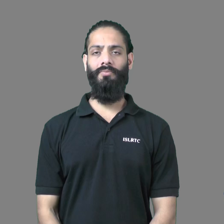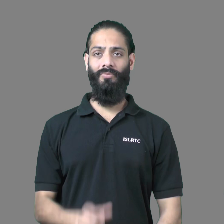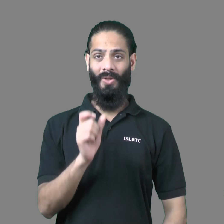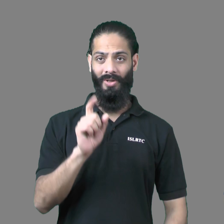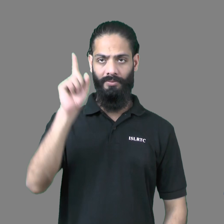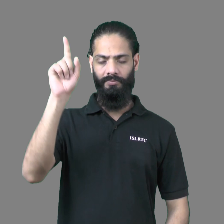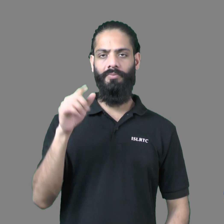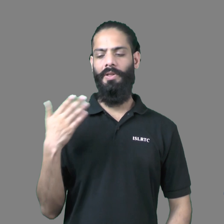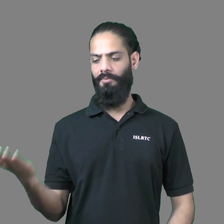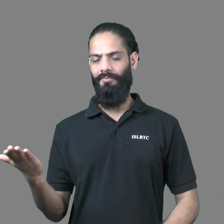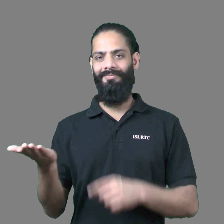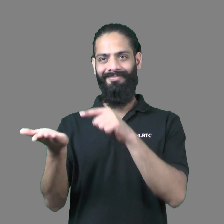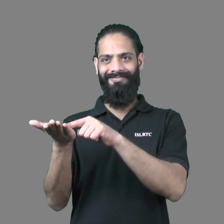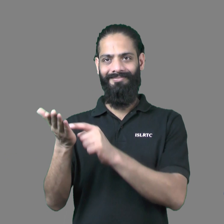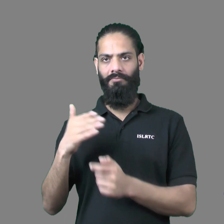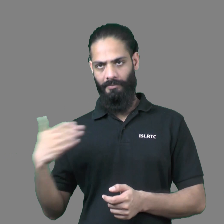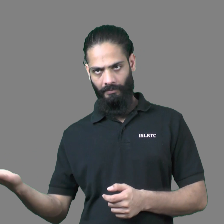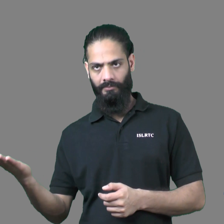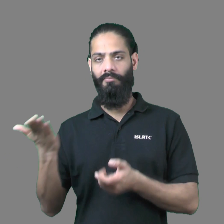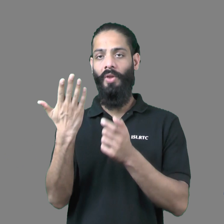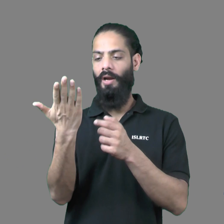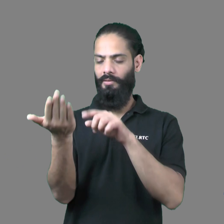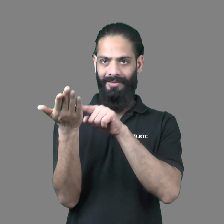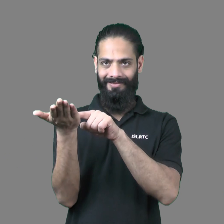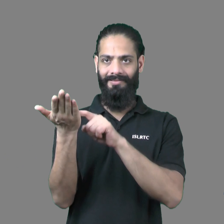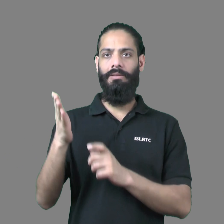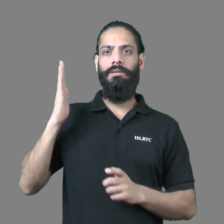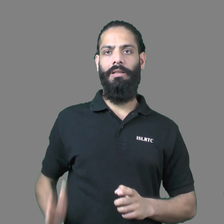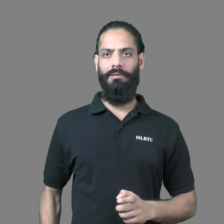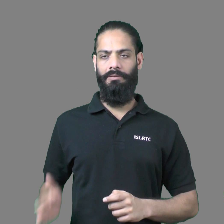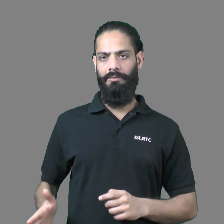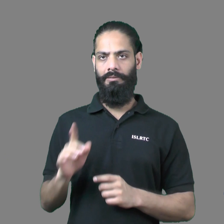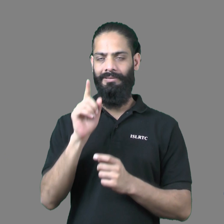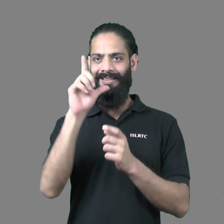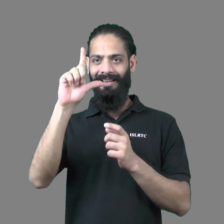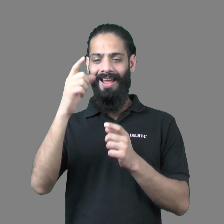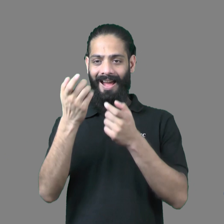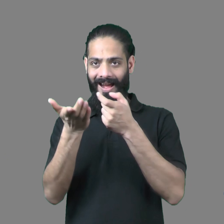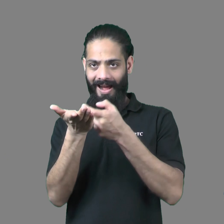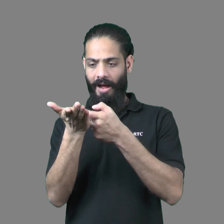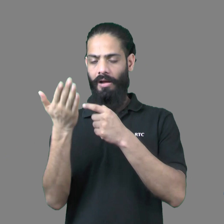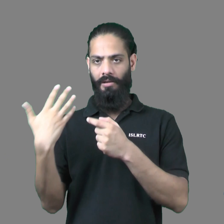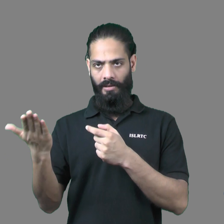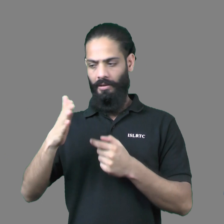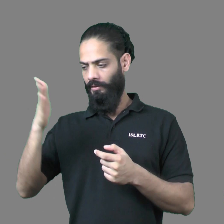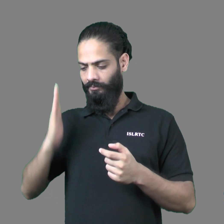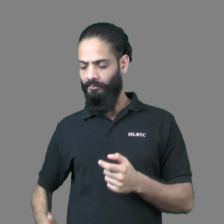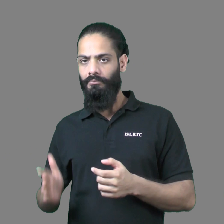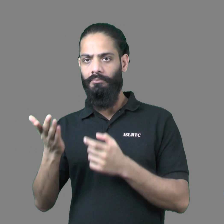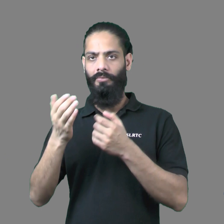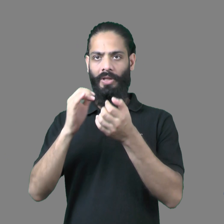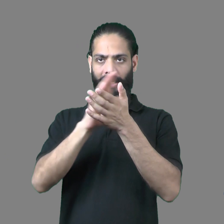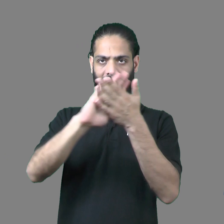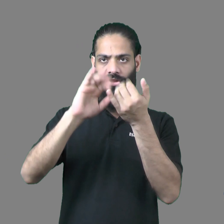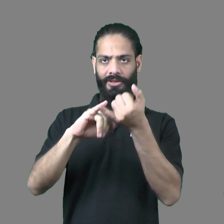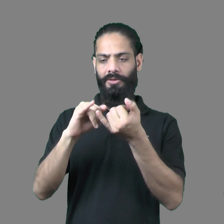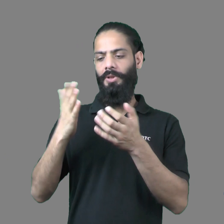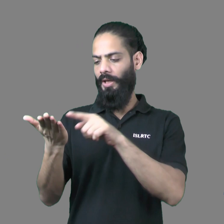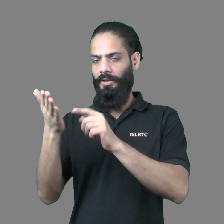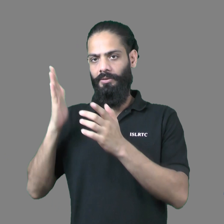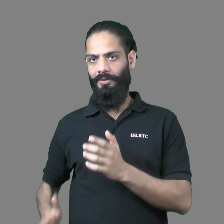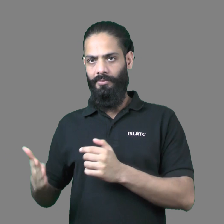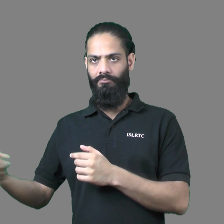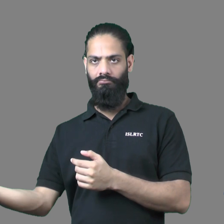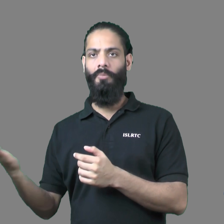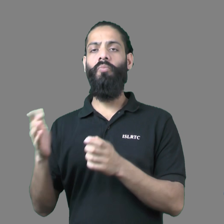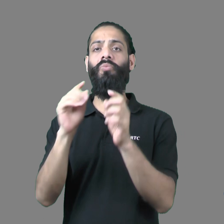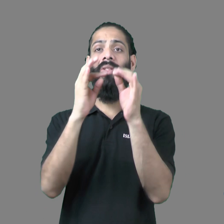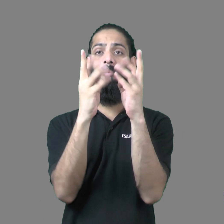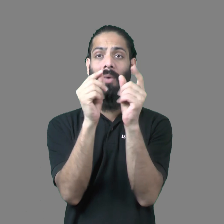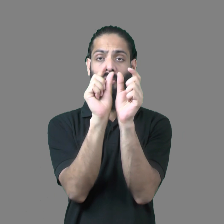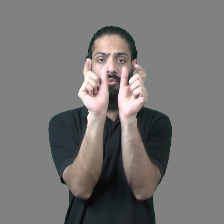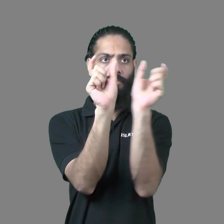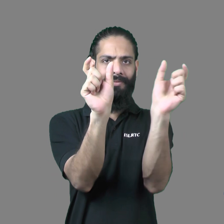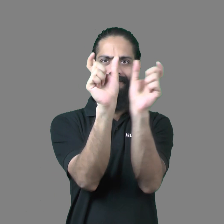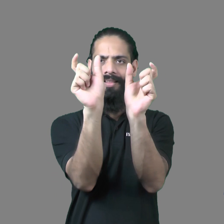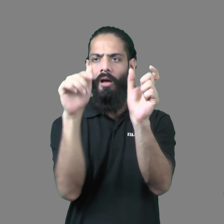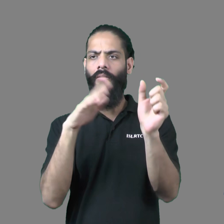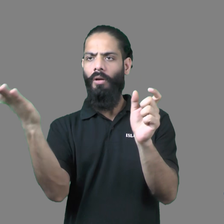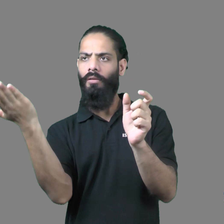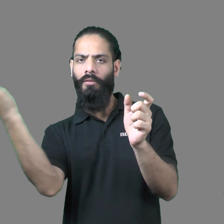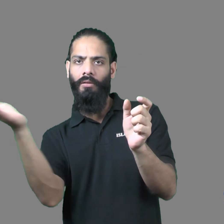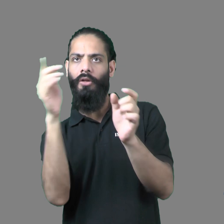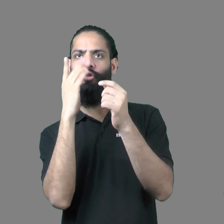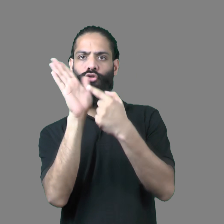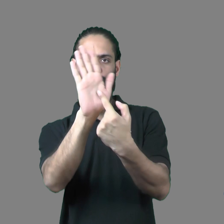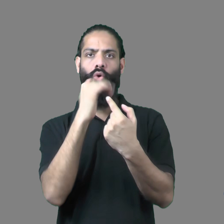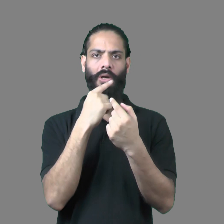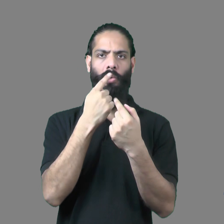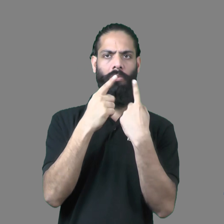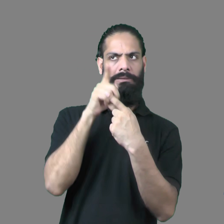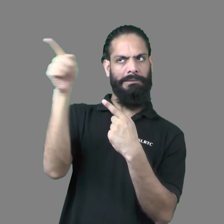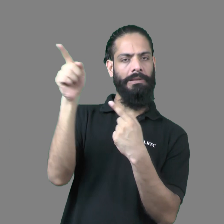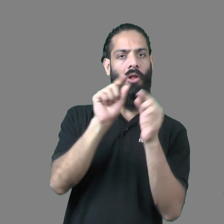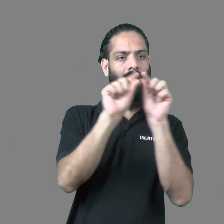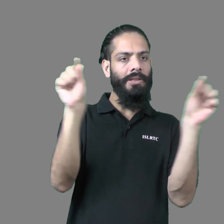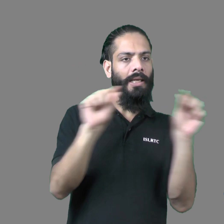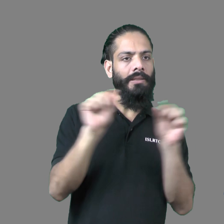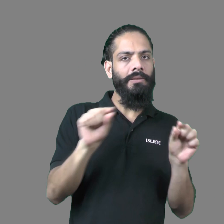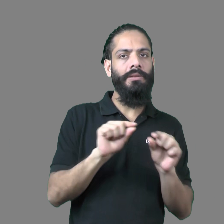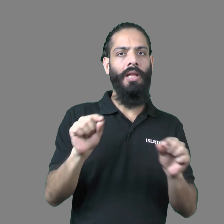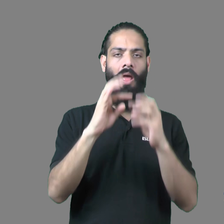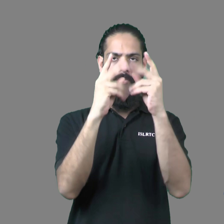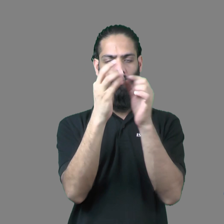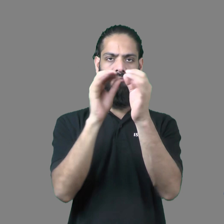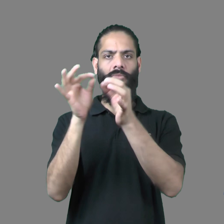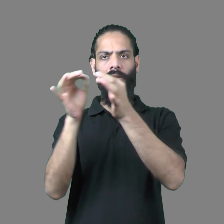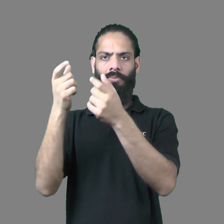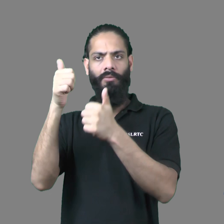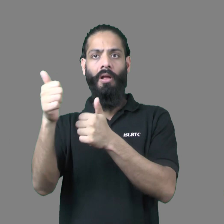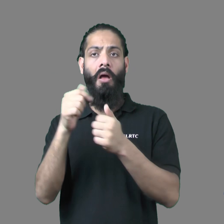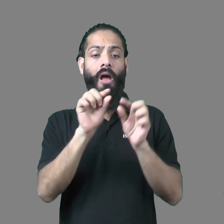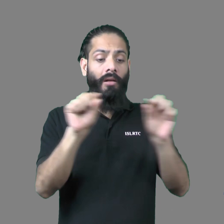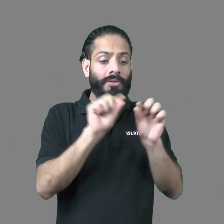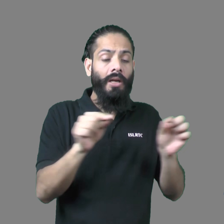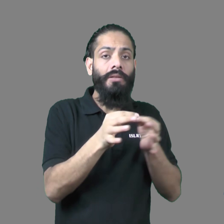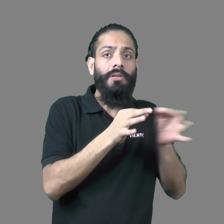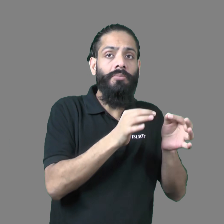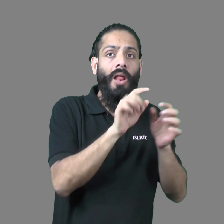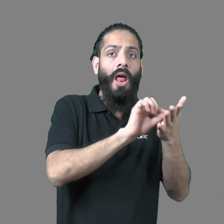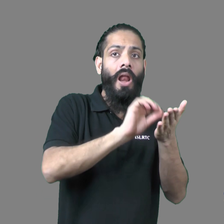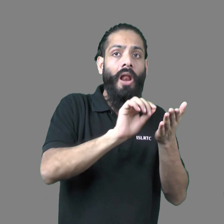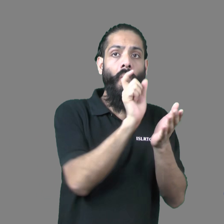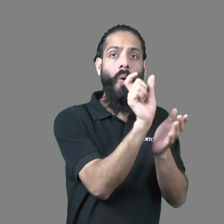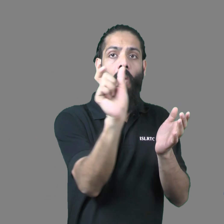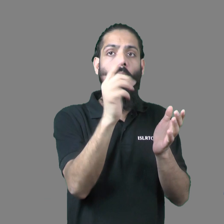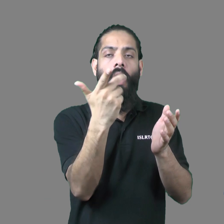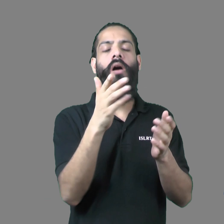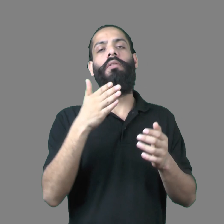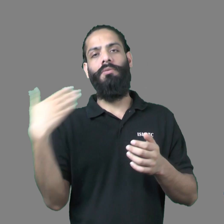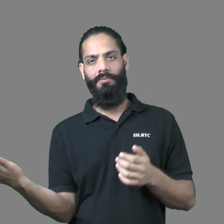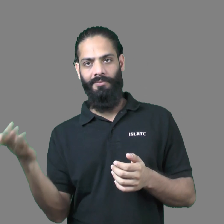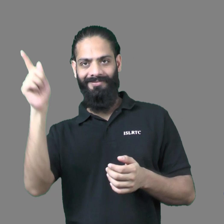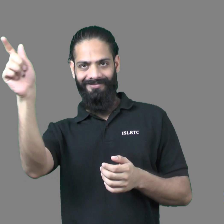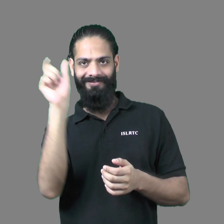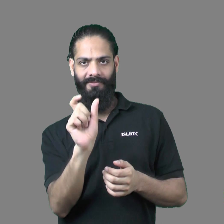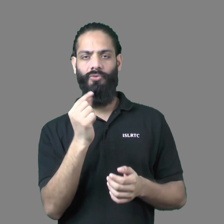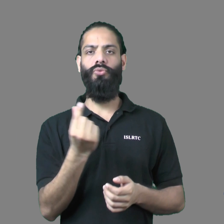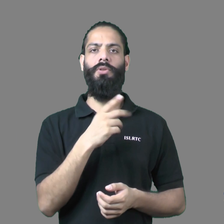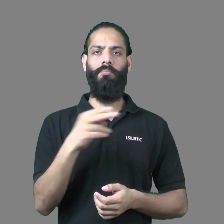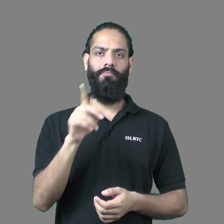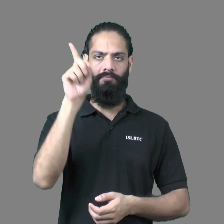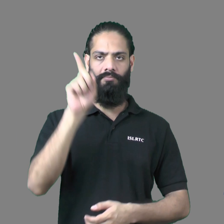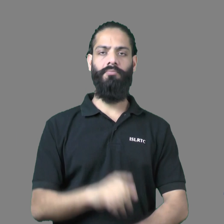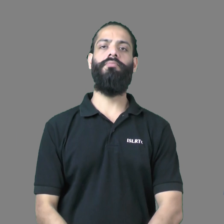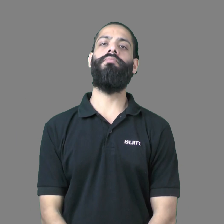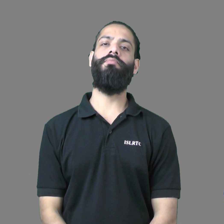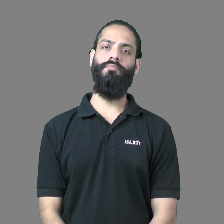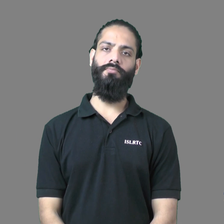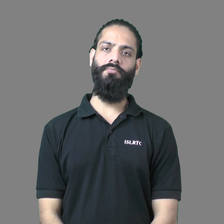Rhs